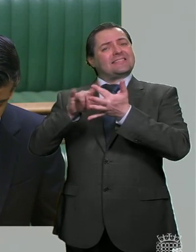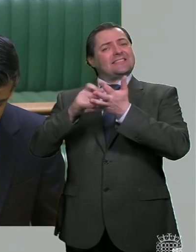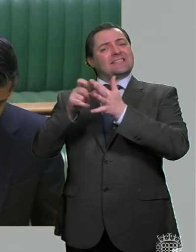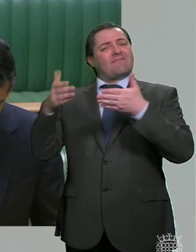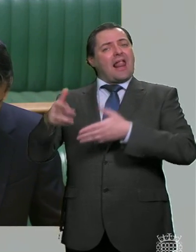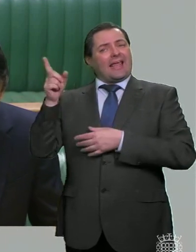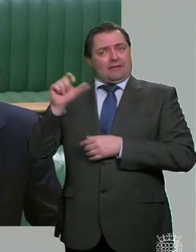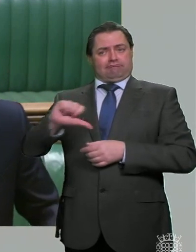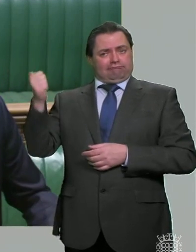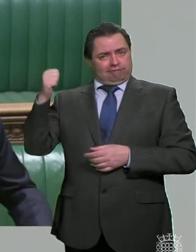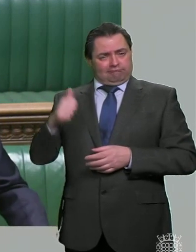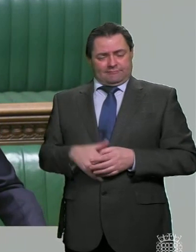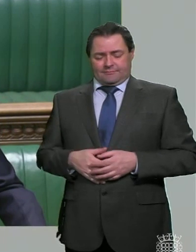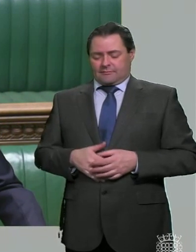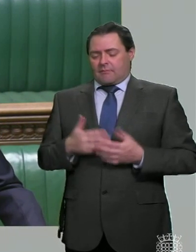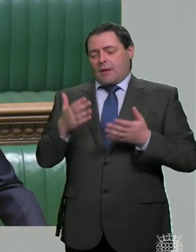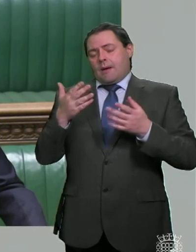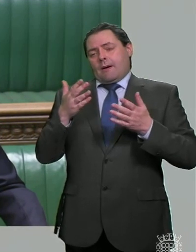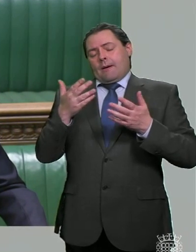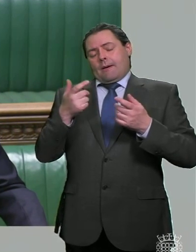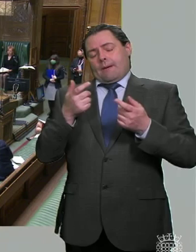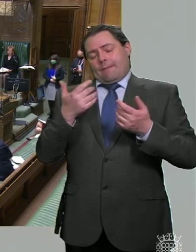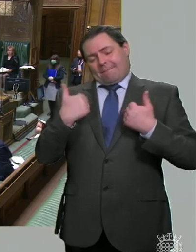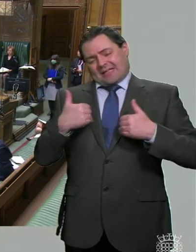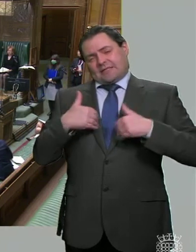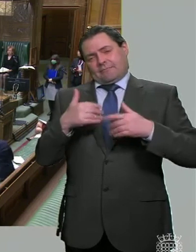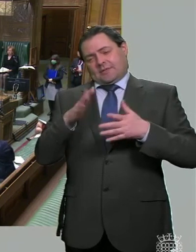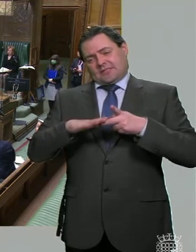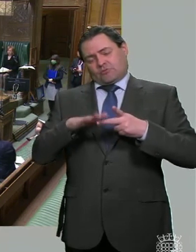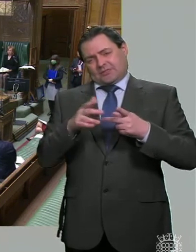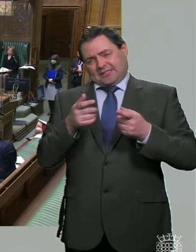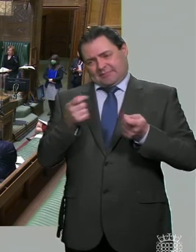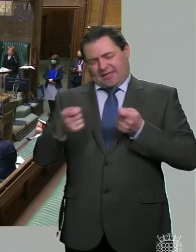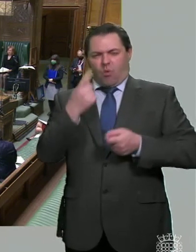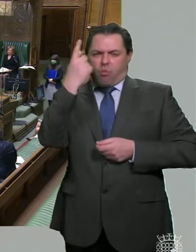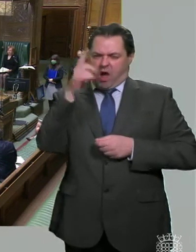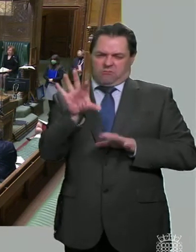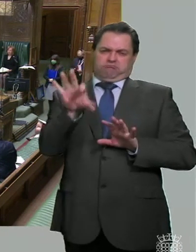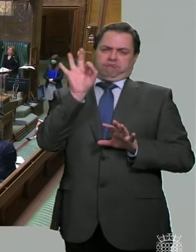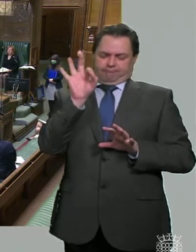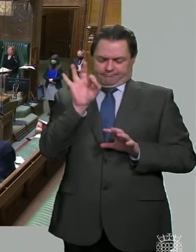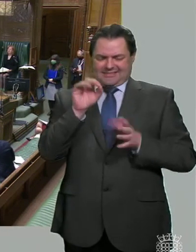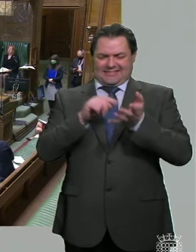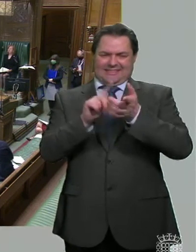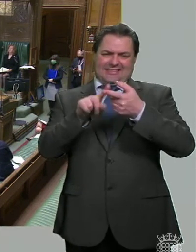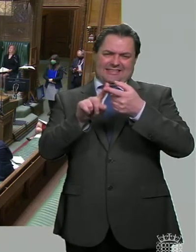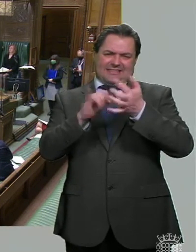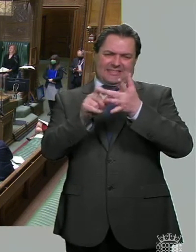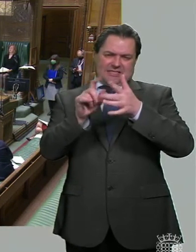Let us take just one of those places—Teesside.